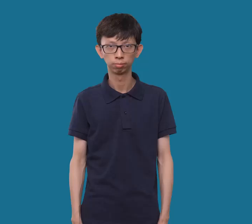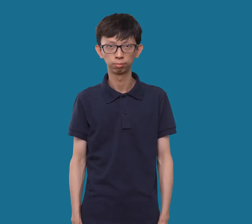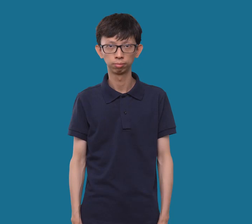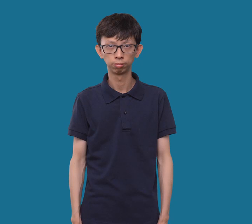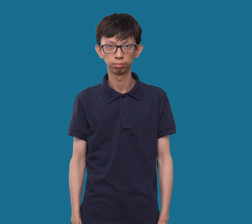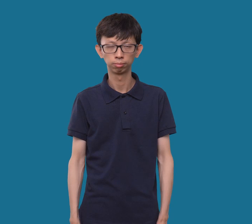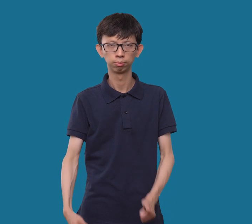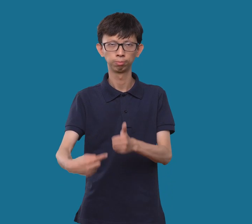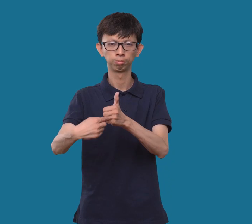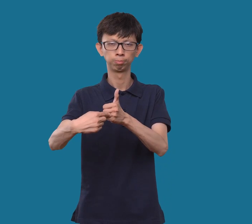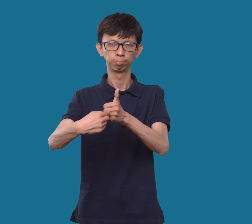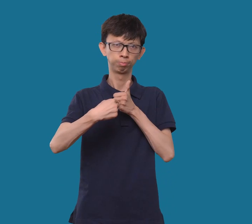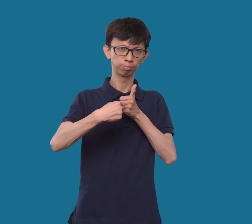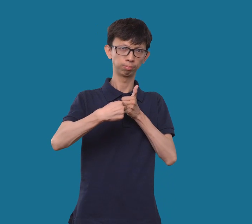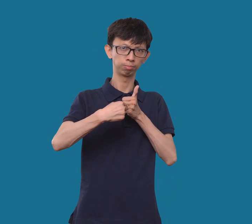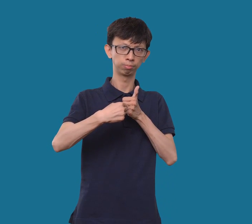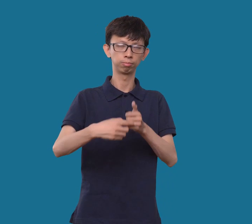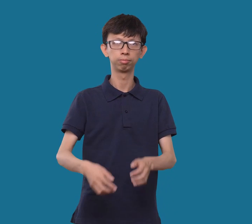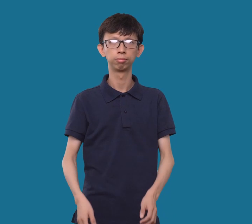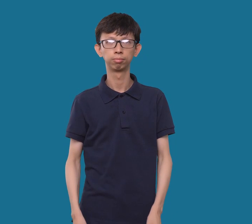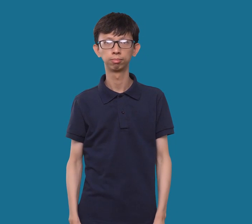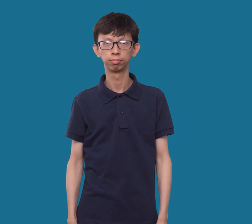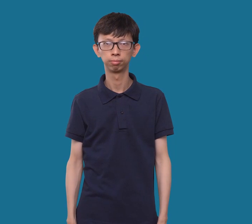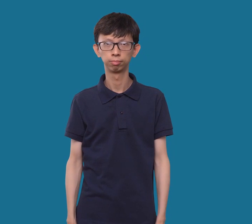nạn nhân